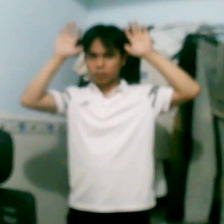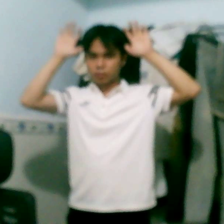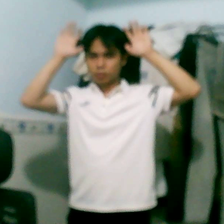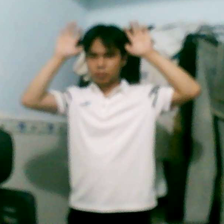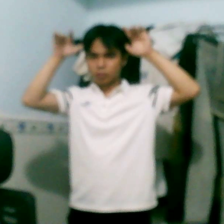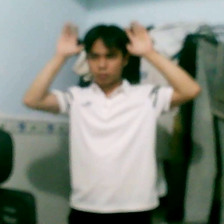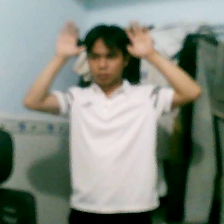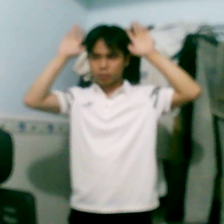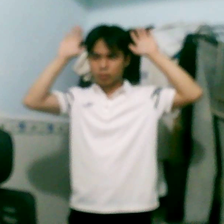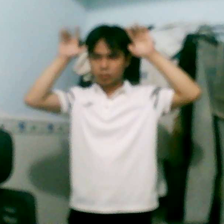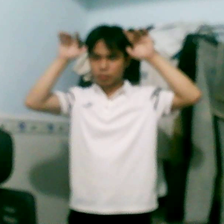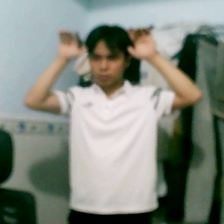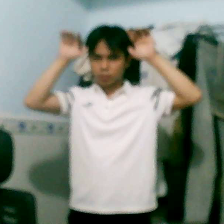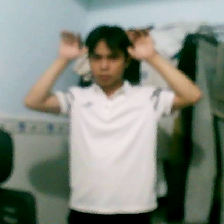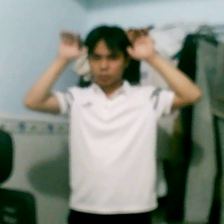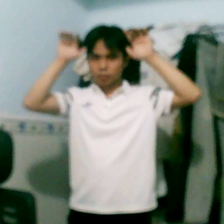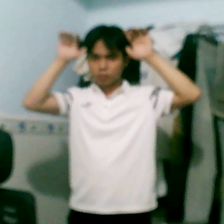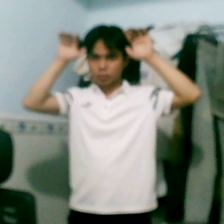cho